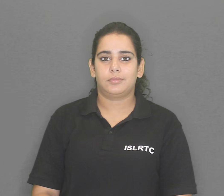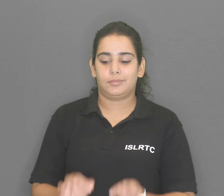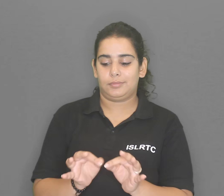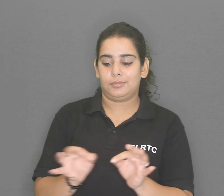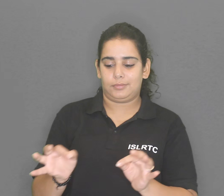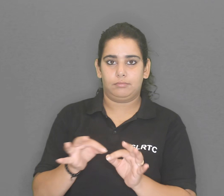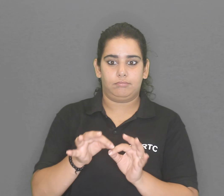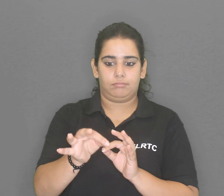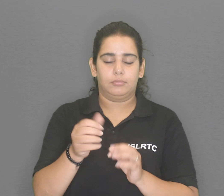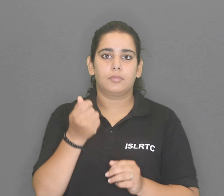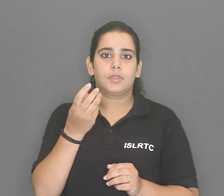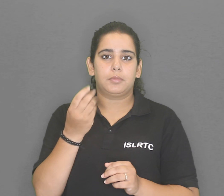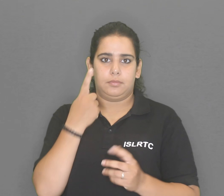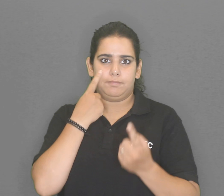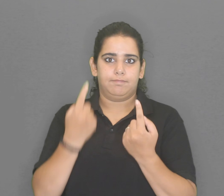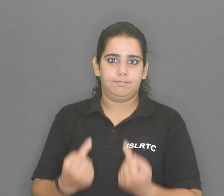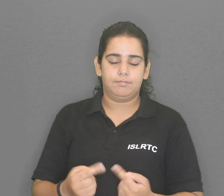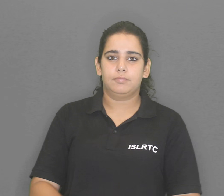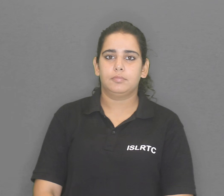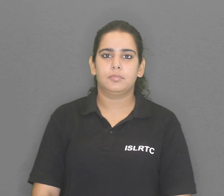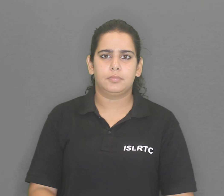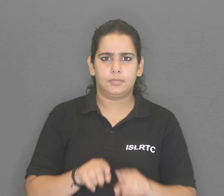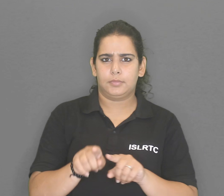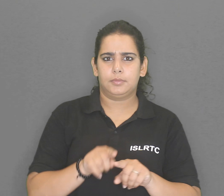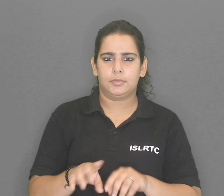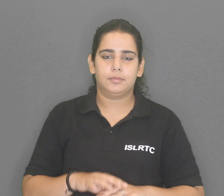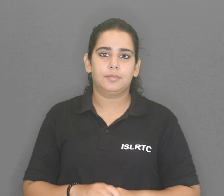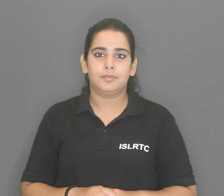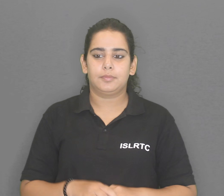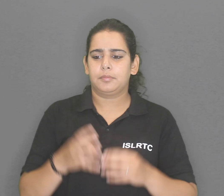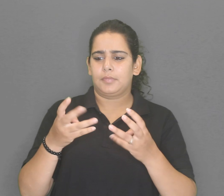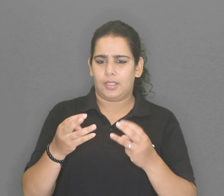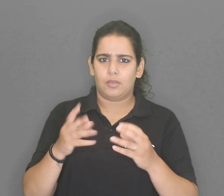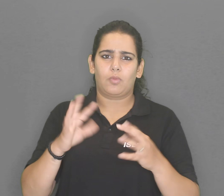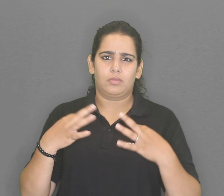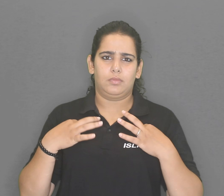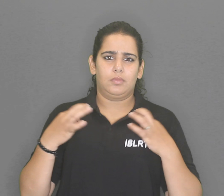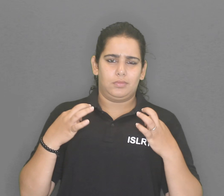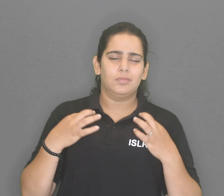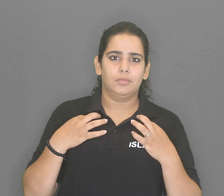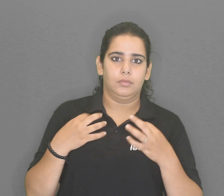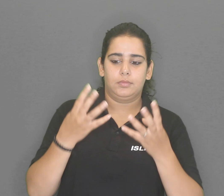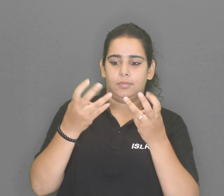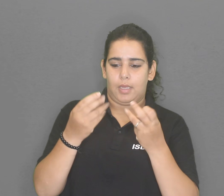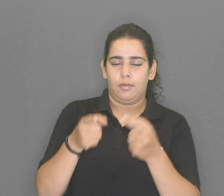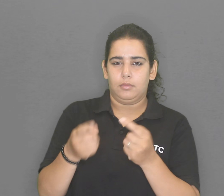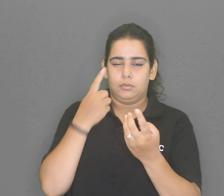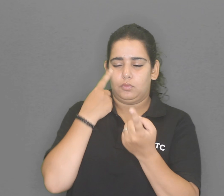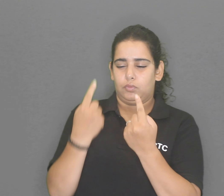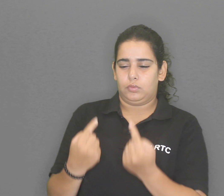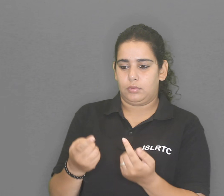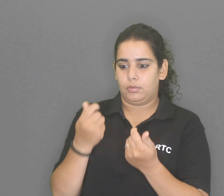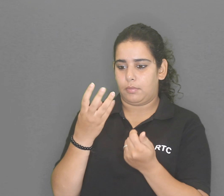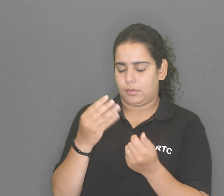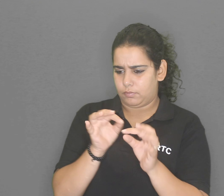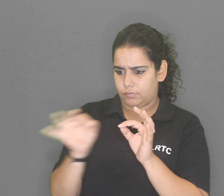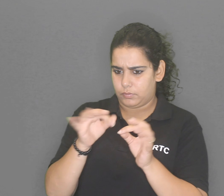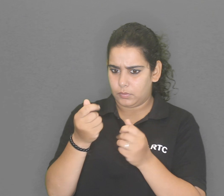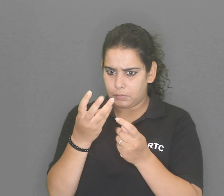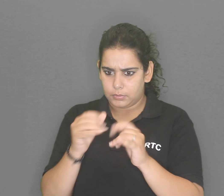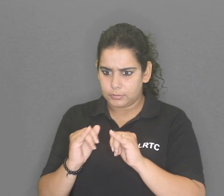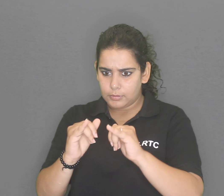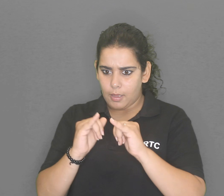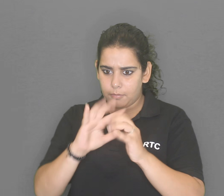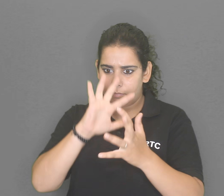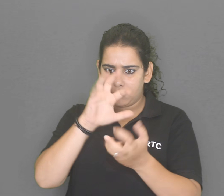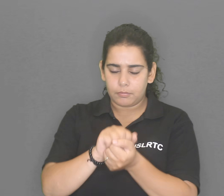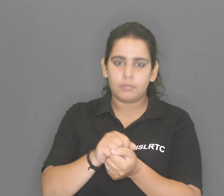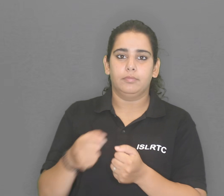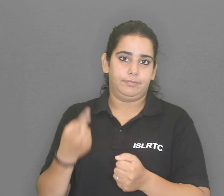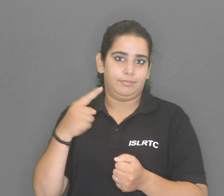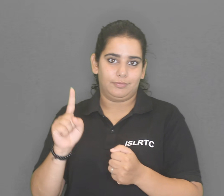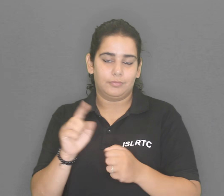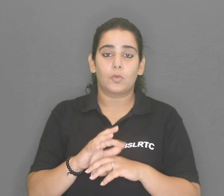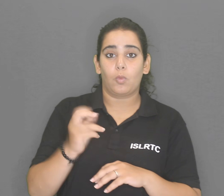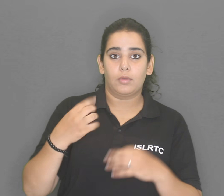Kinematic Analysis The study of the motion of vehicles and their components without considering the forces involved, often used in vehicle design and